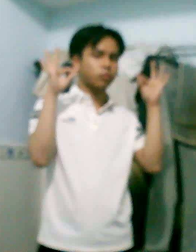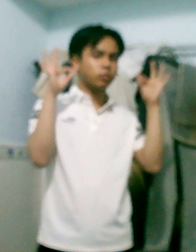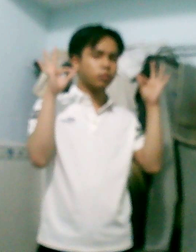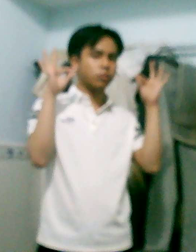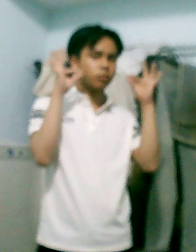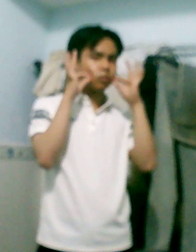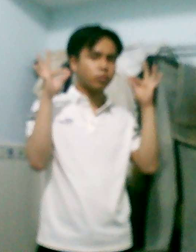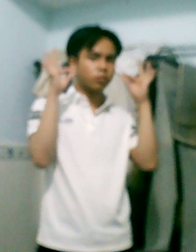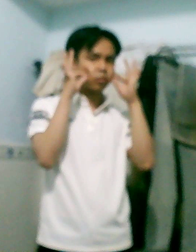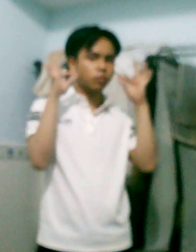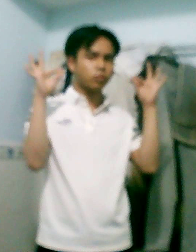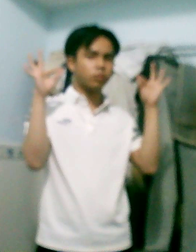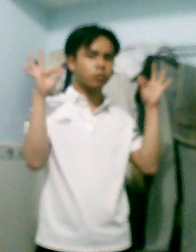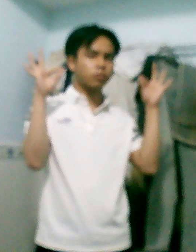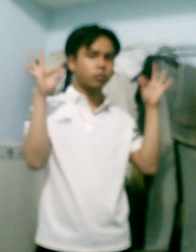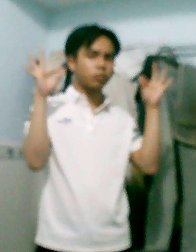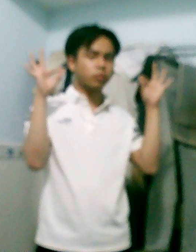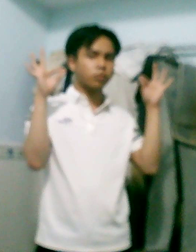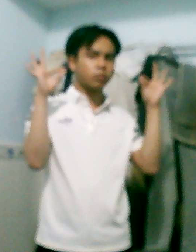meo